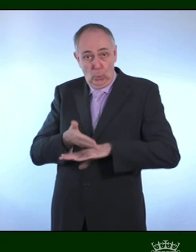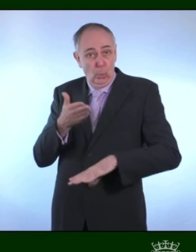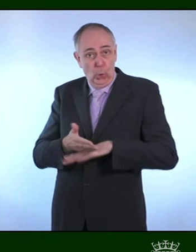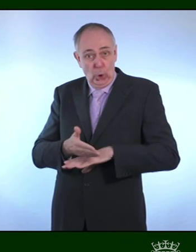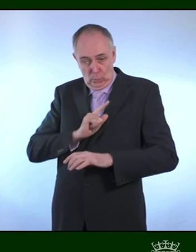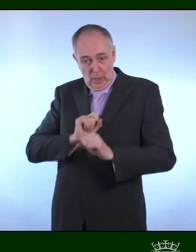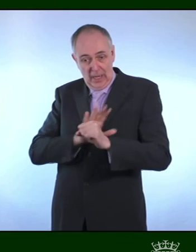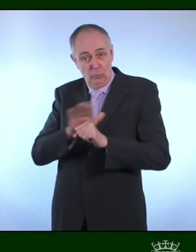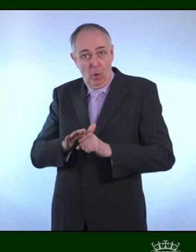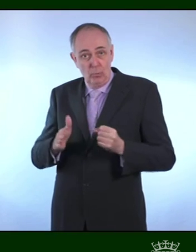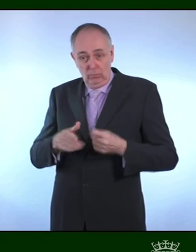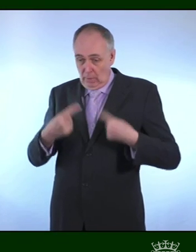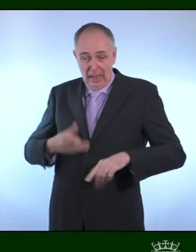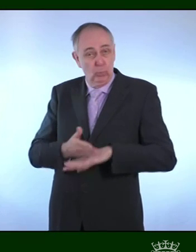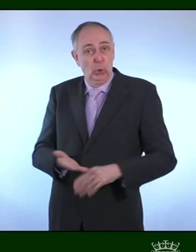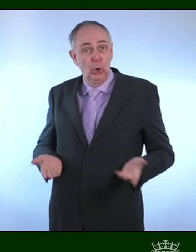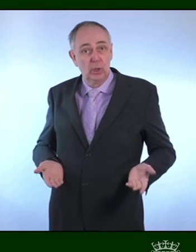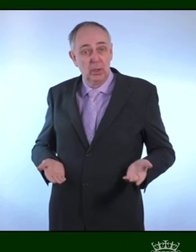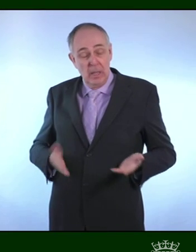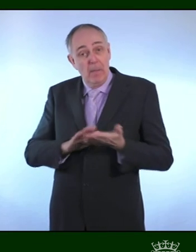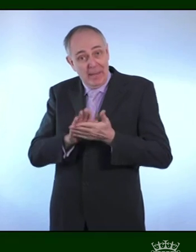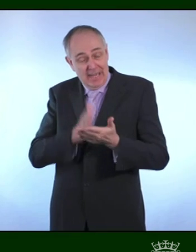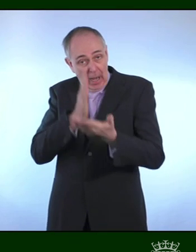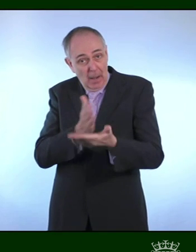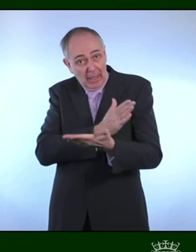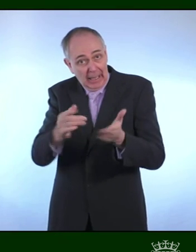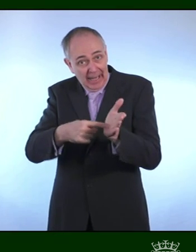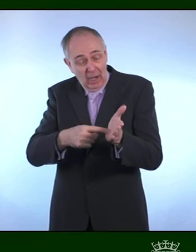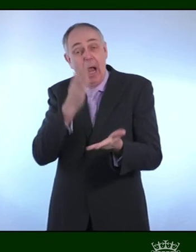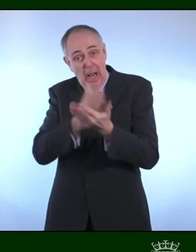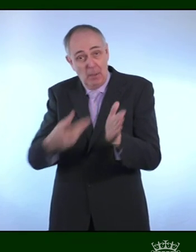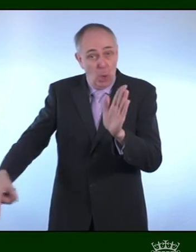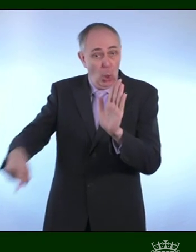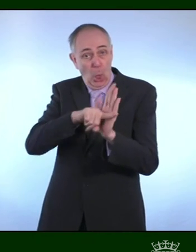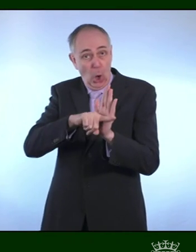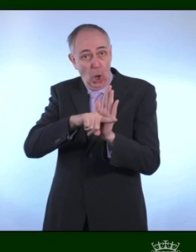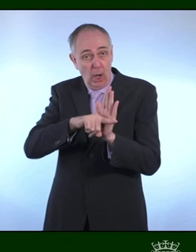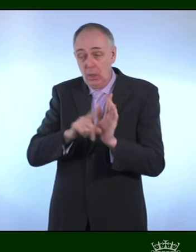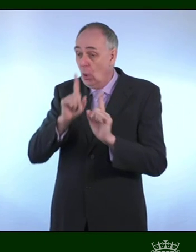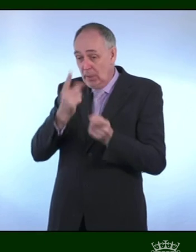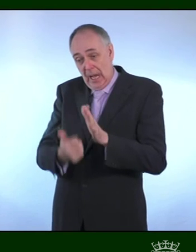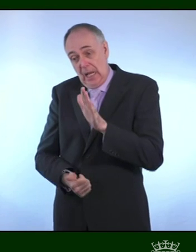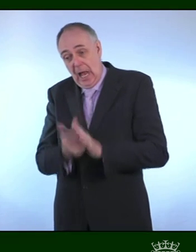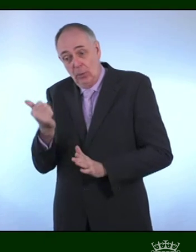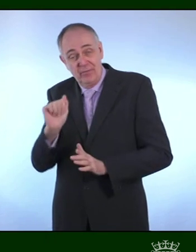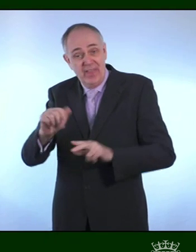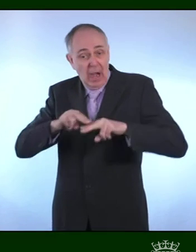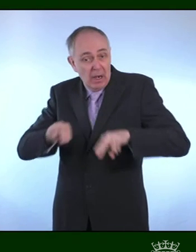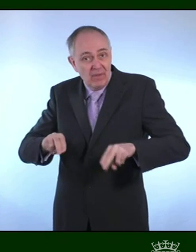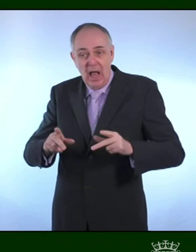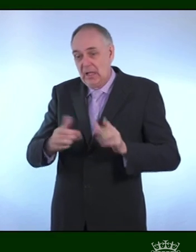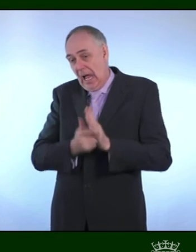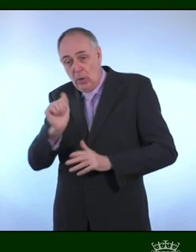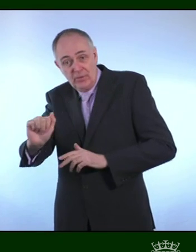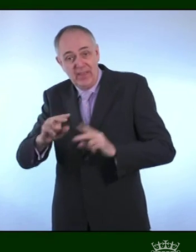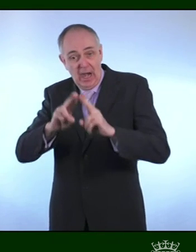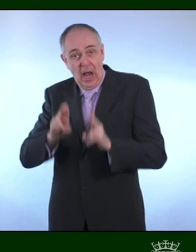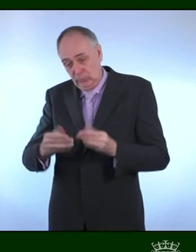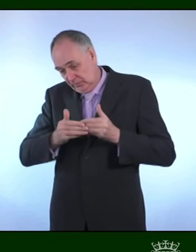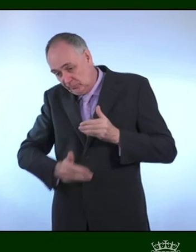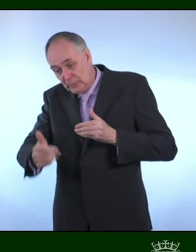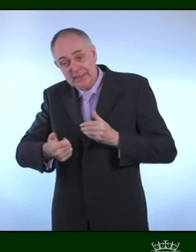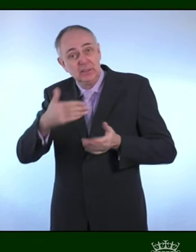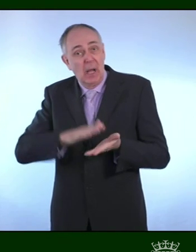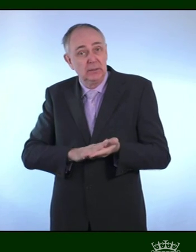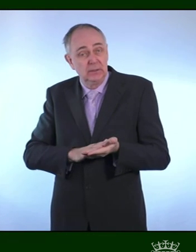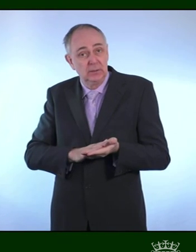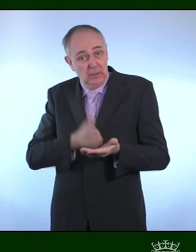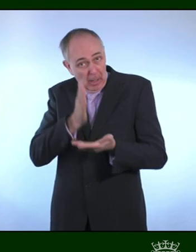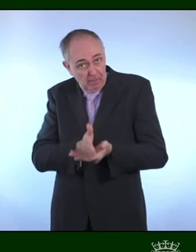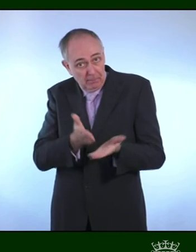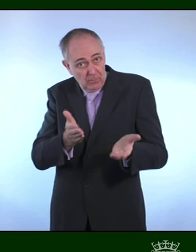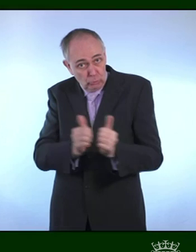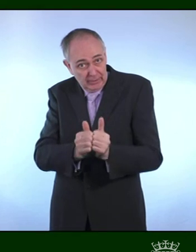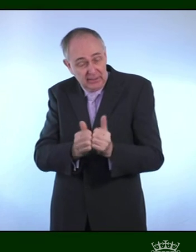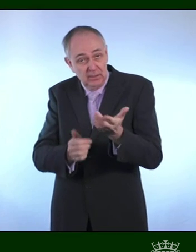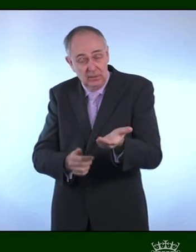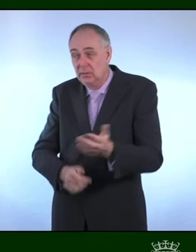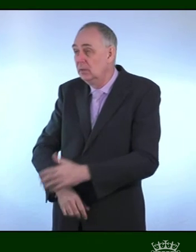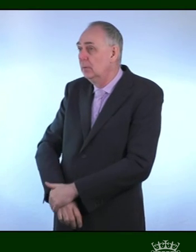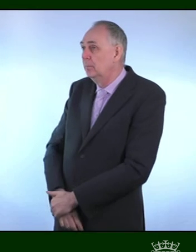To be absolutely clear about this, will the Prime Minister make sure that it is legislated that nobody can be evicted from the private rented sector during the first six-month period of this emergency?